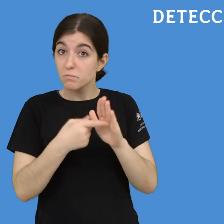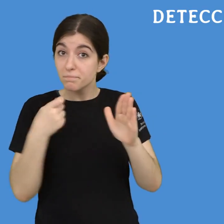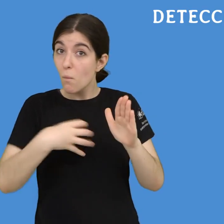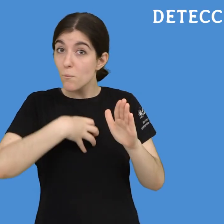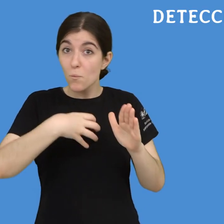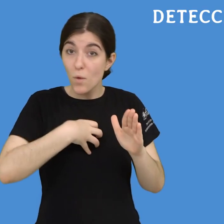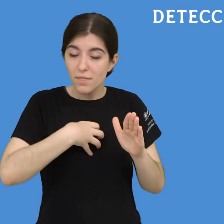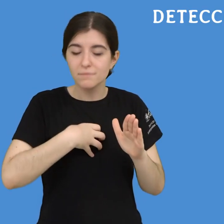poder